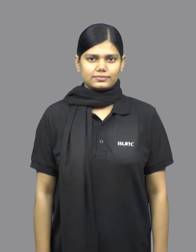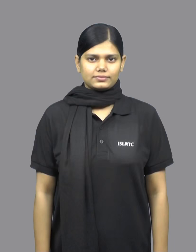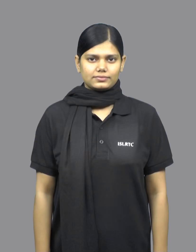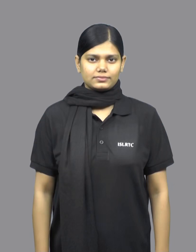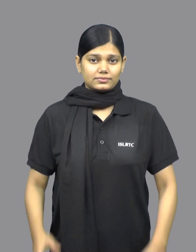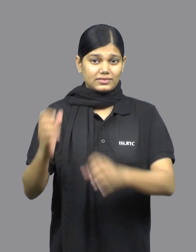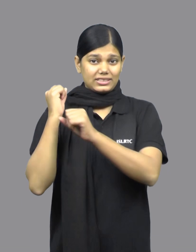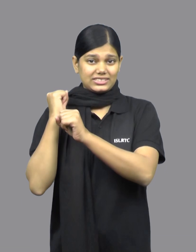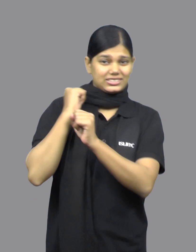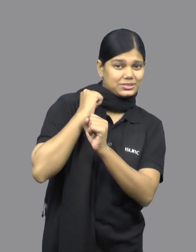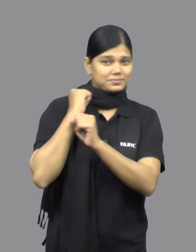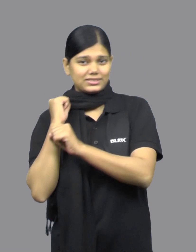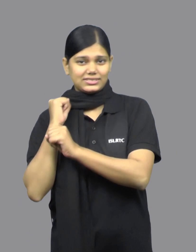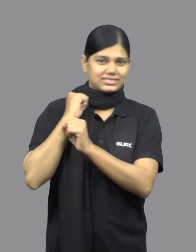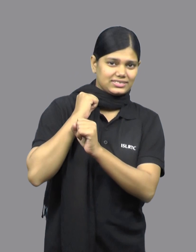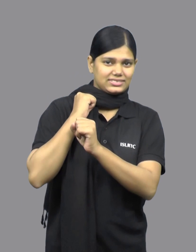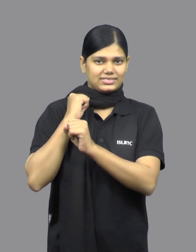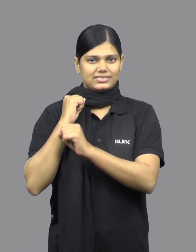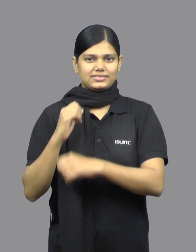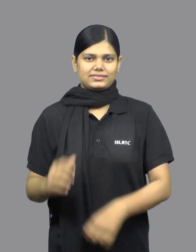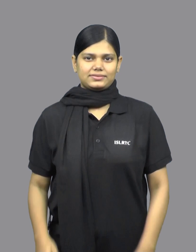Christmas